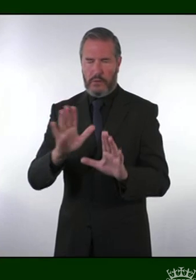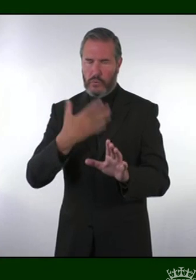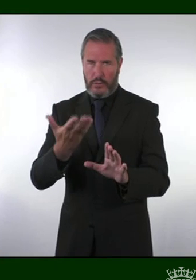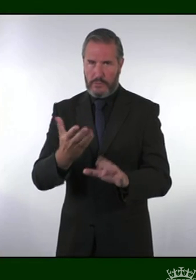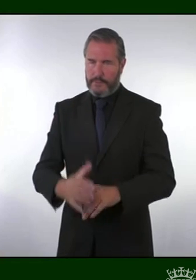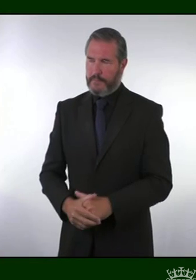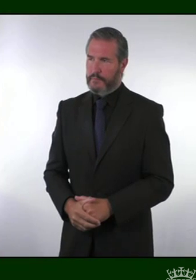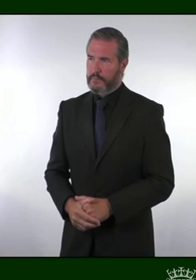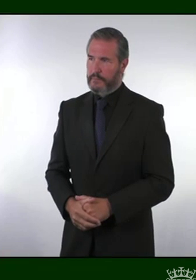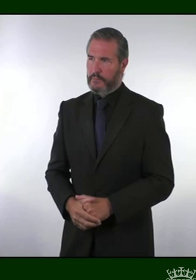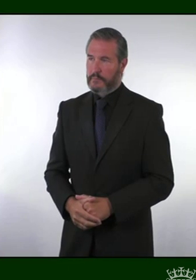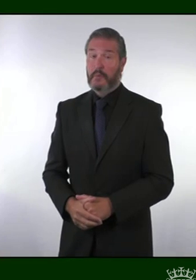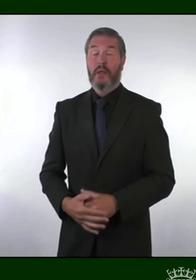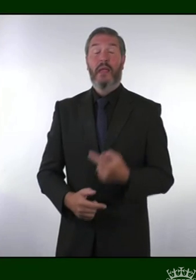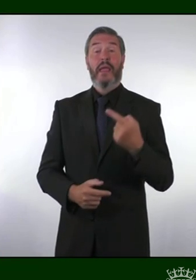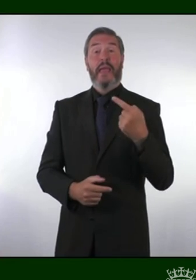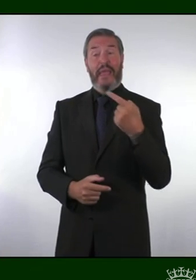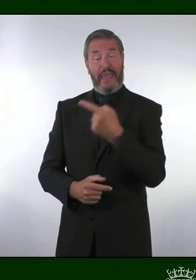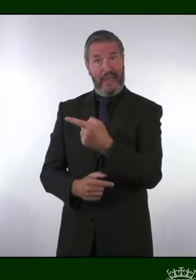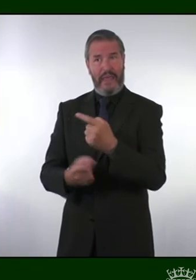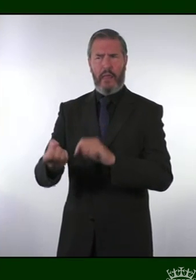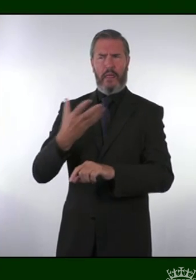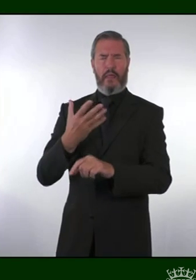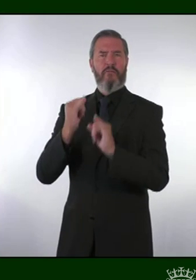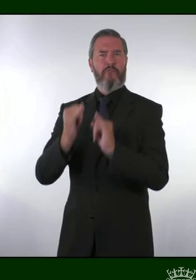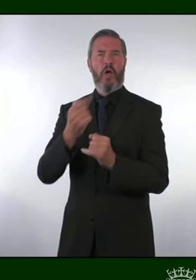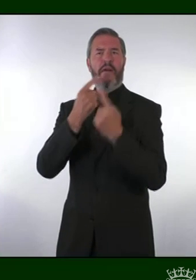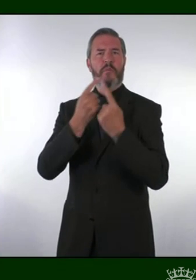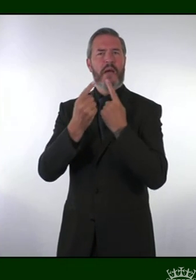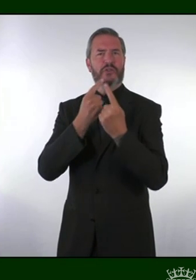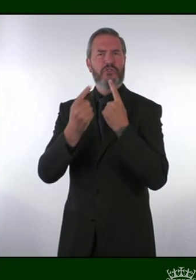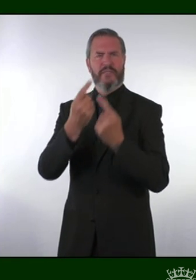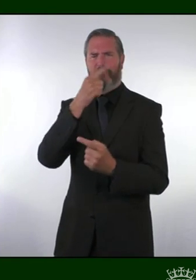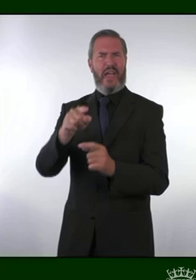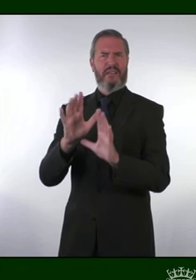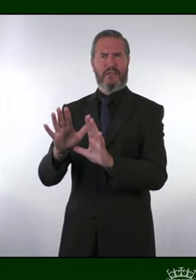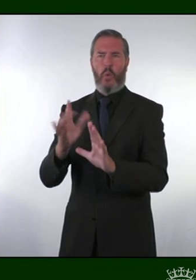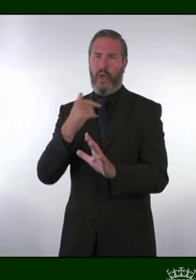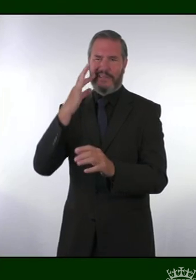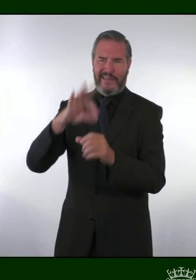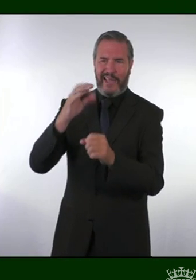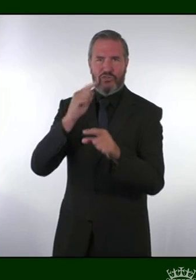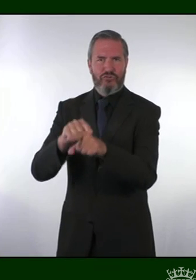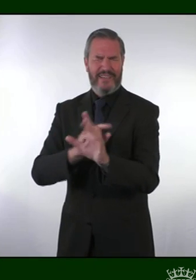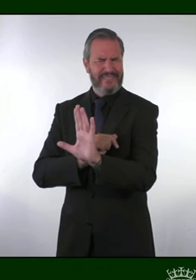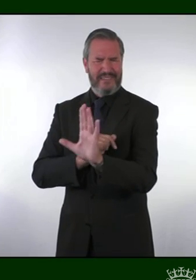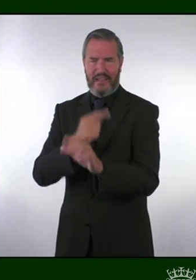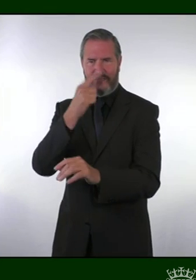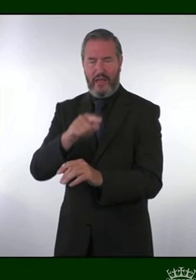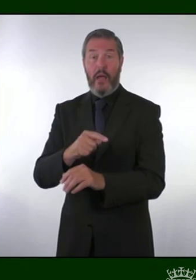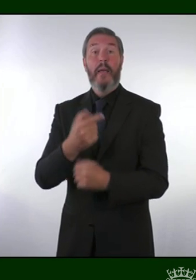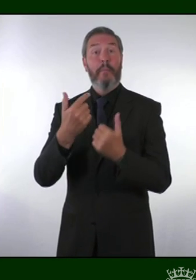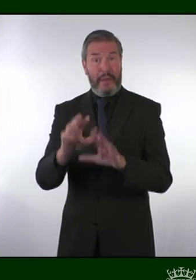The right honourable and learned Gentleman is inadvertently giving a false impression of what Test and Trace is doing.